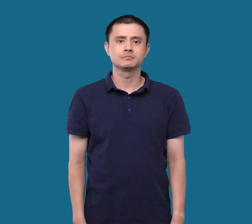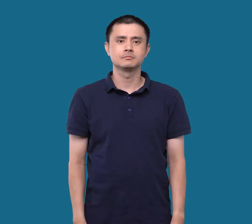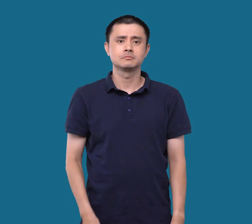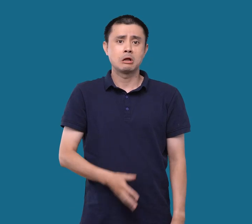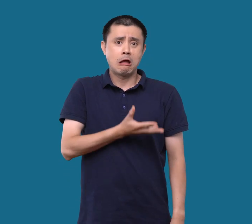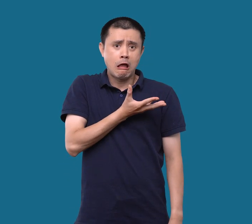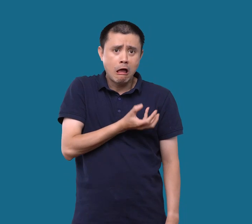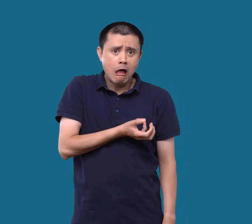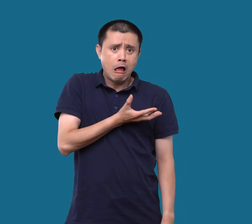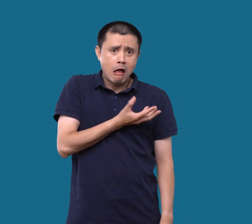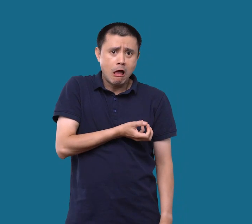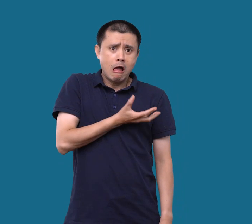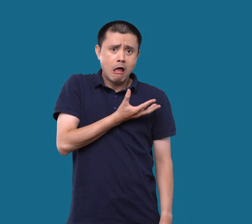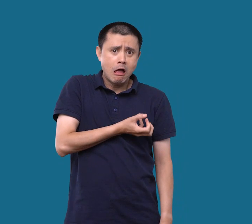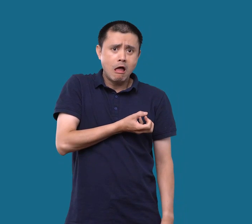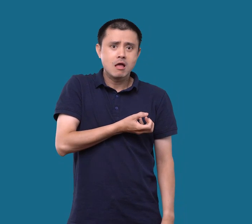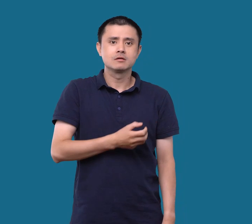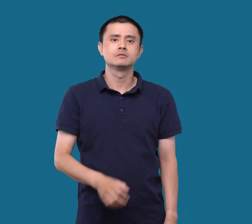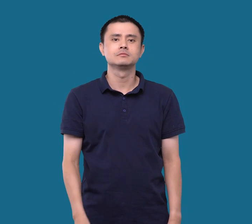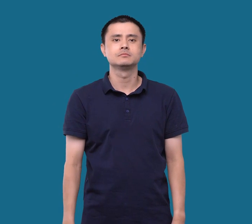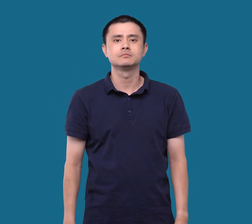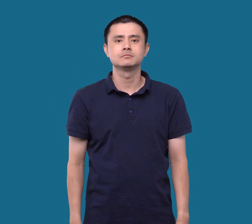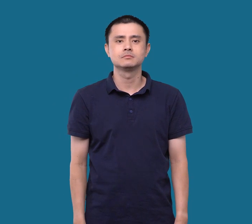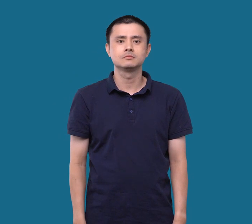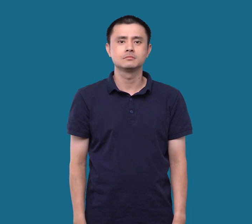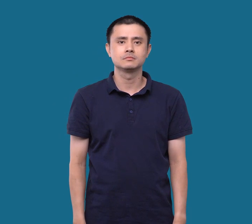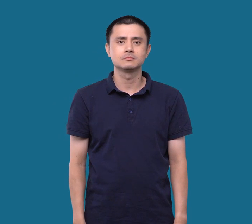lo sợ